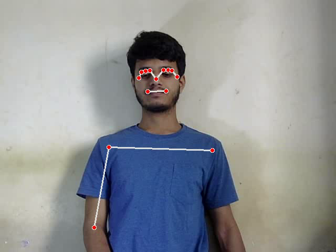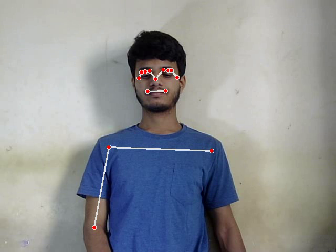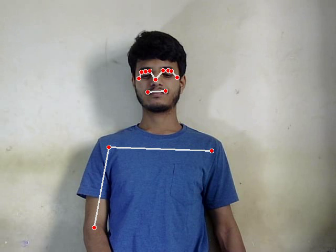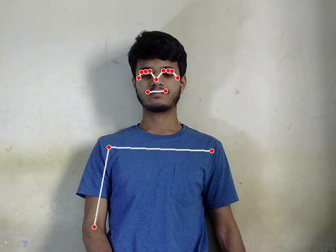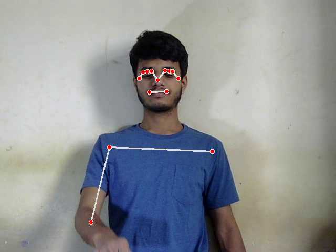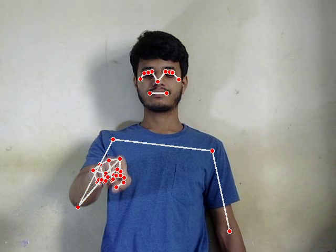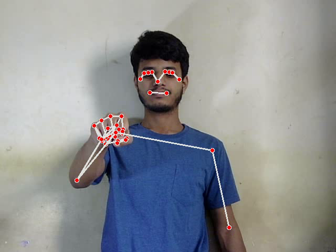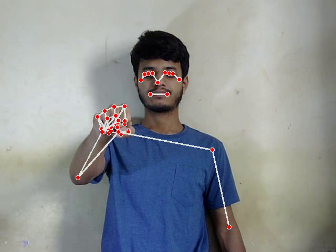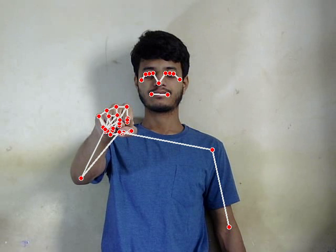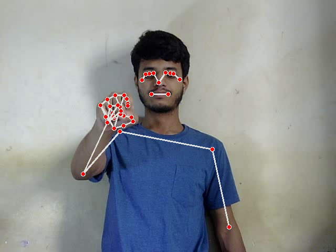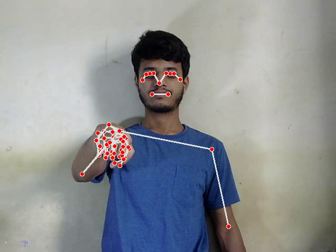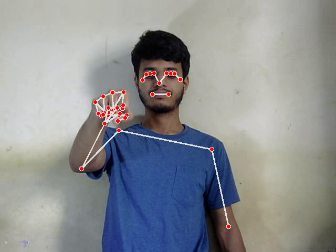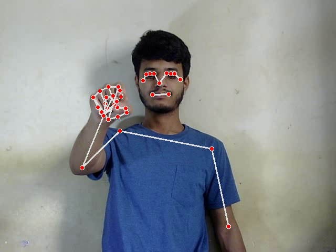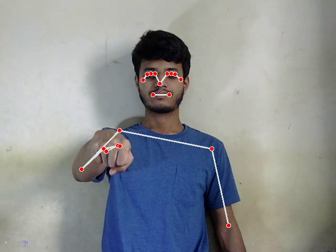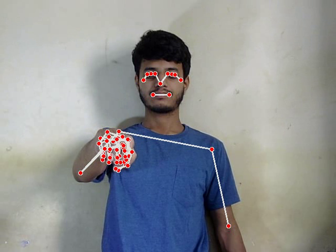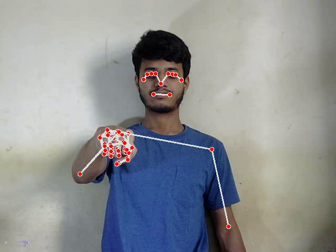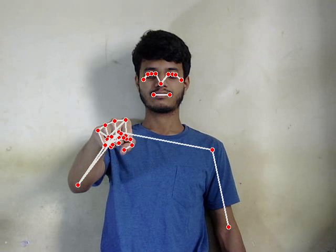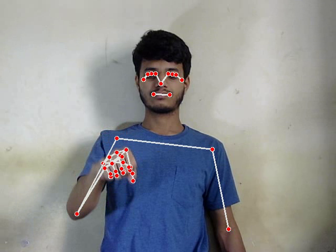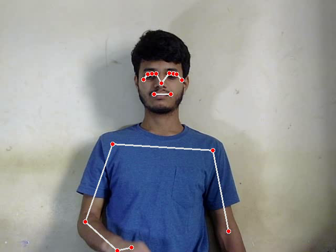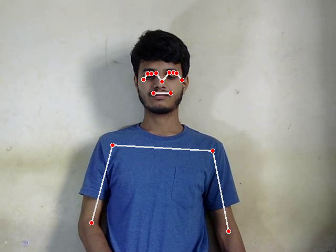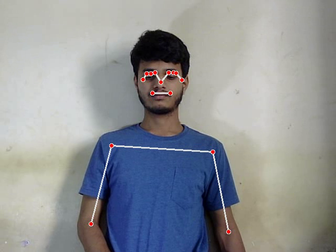yes